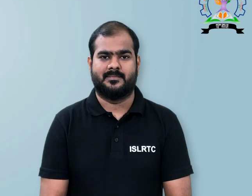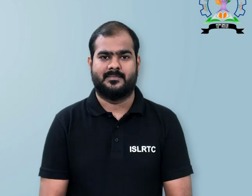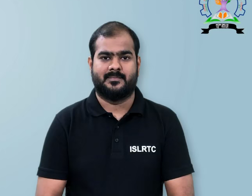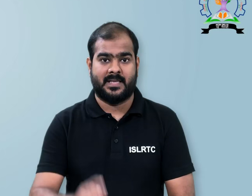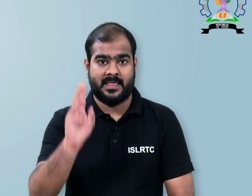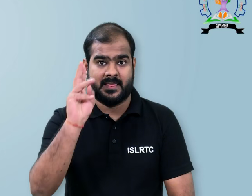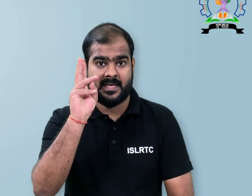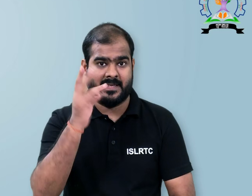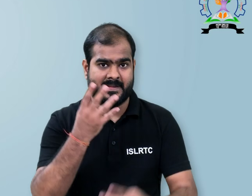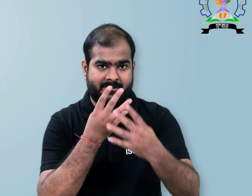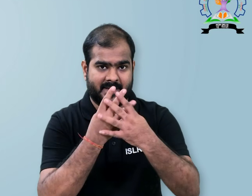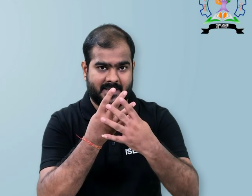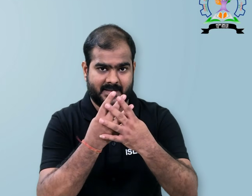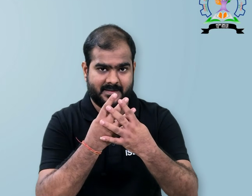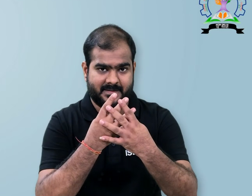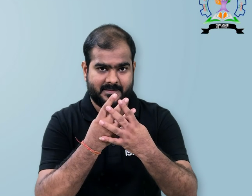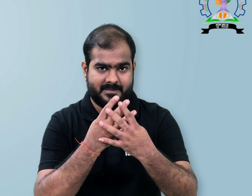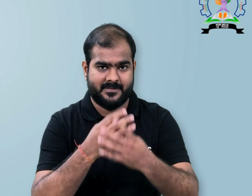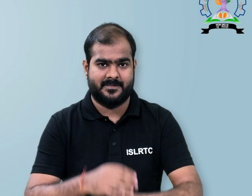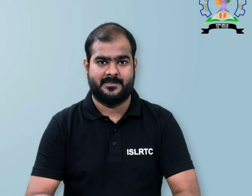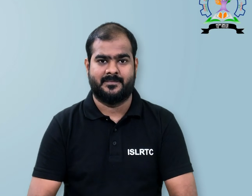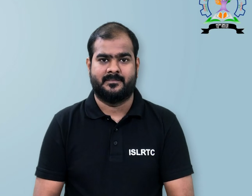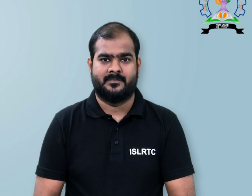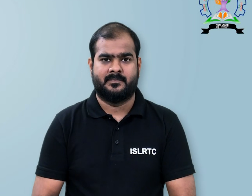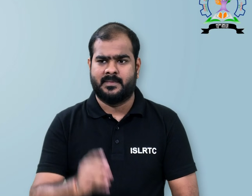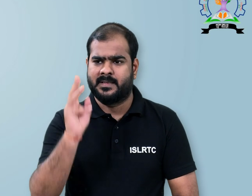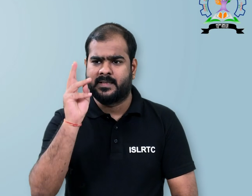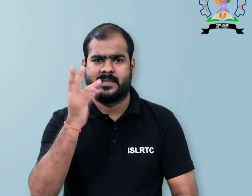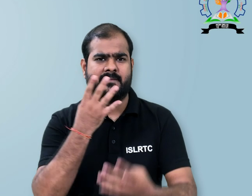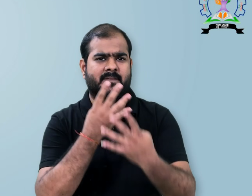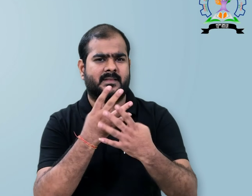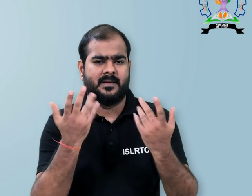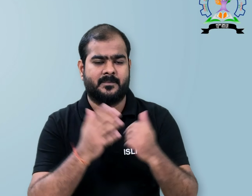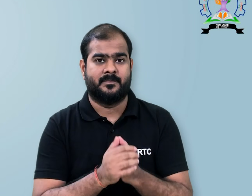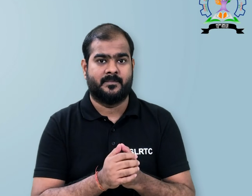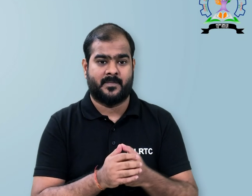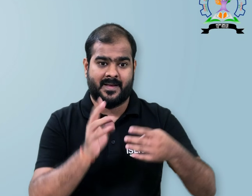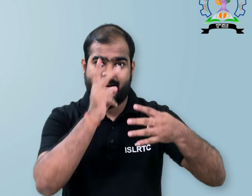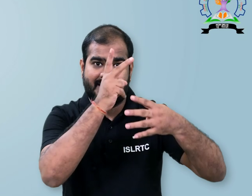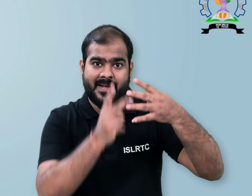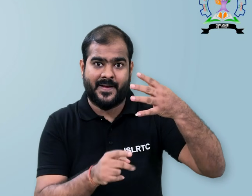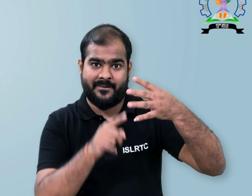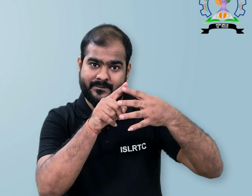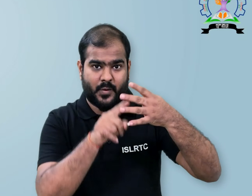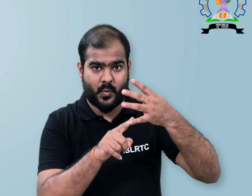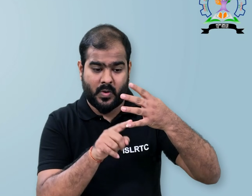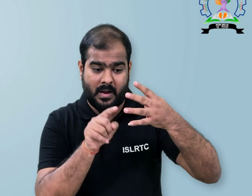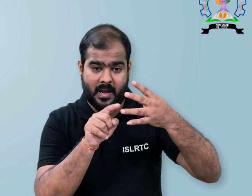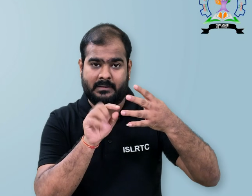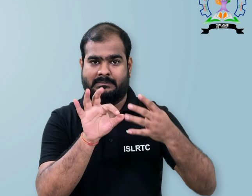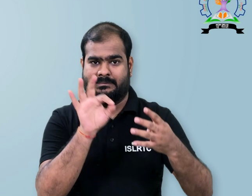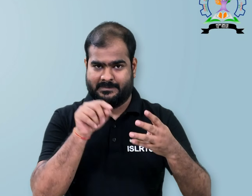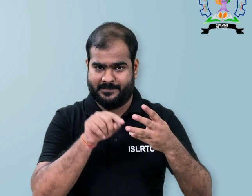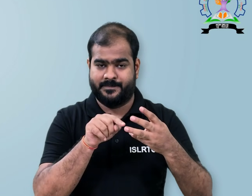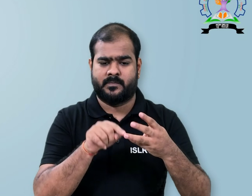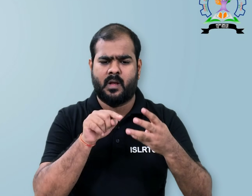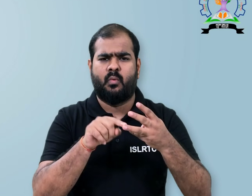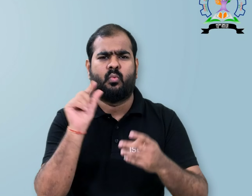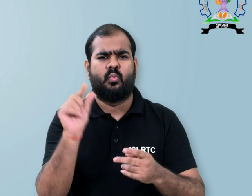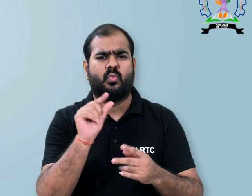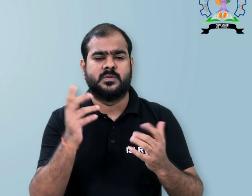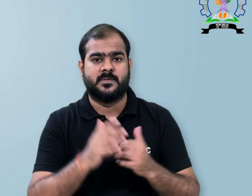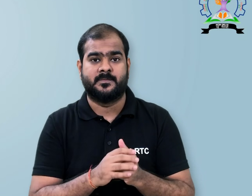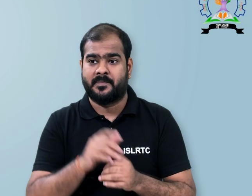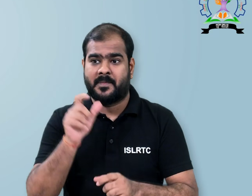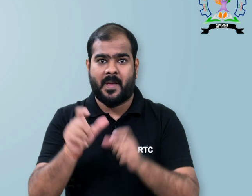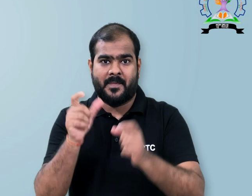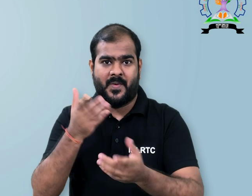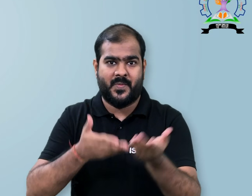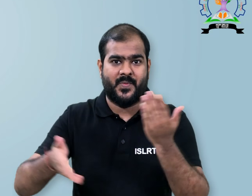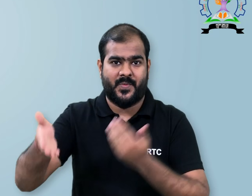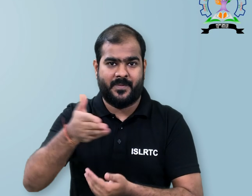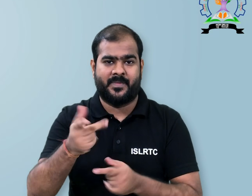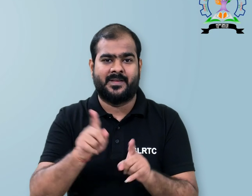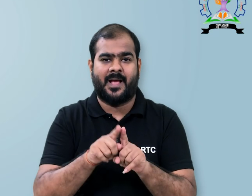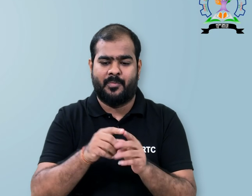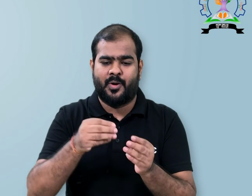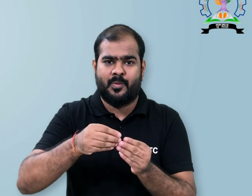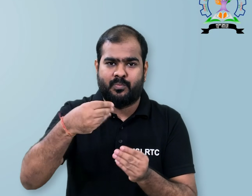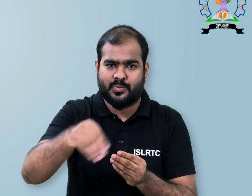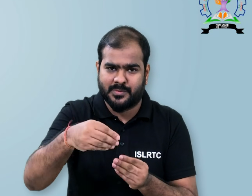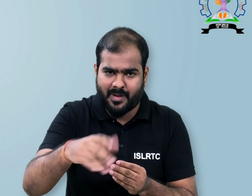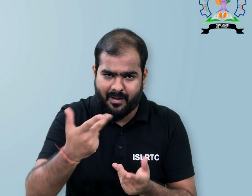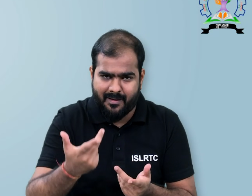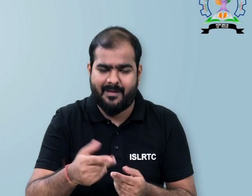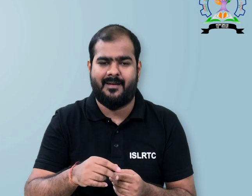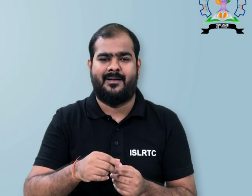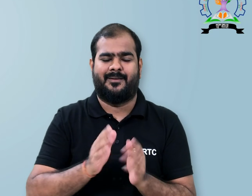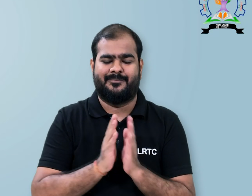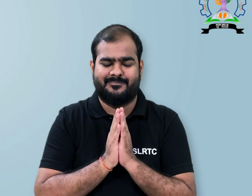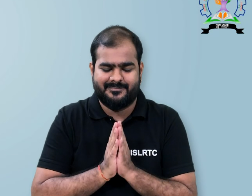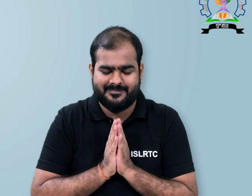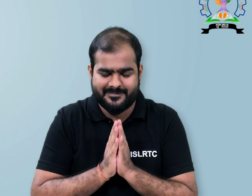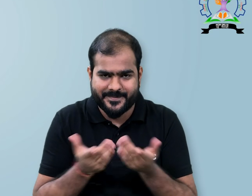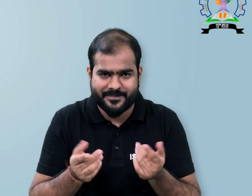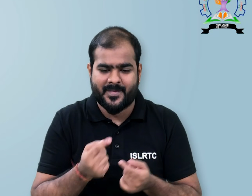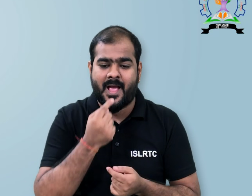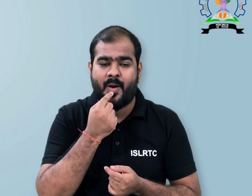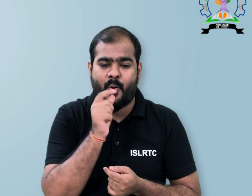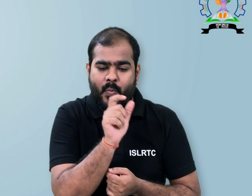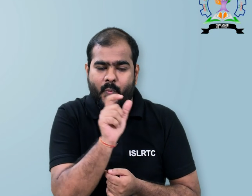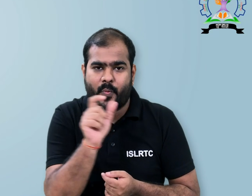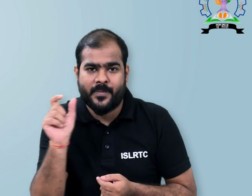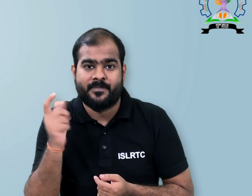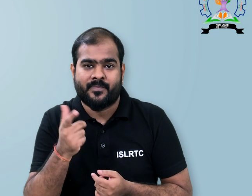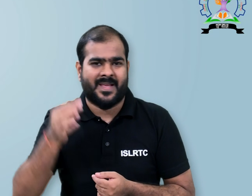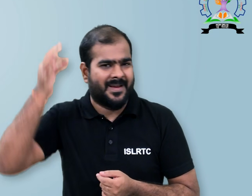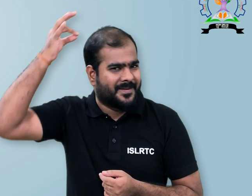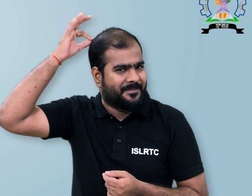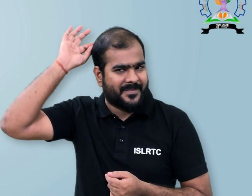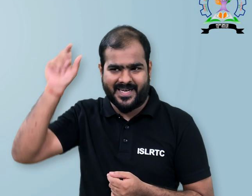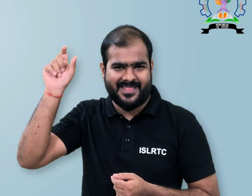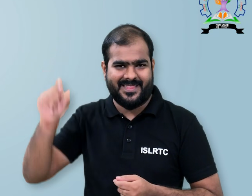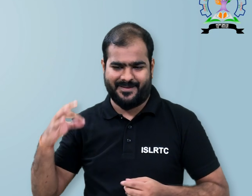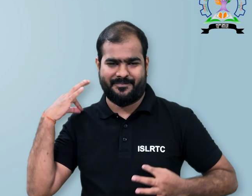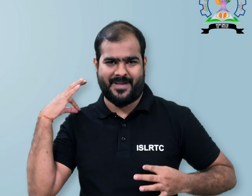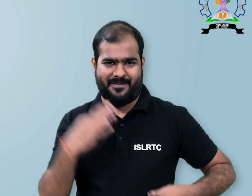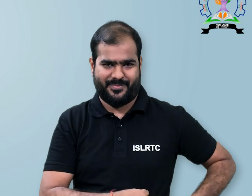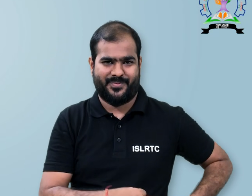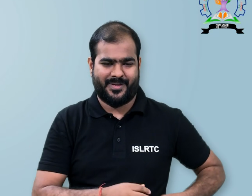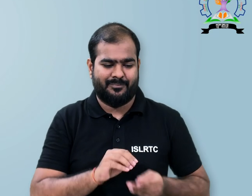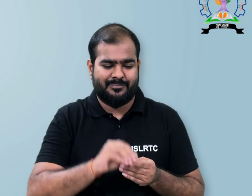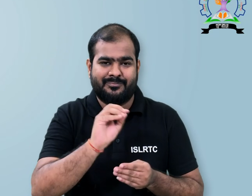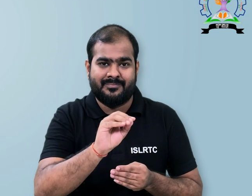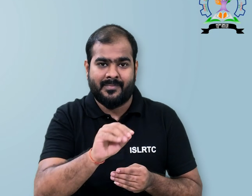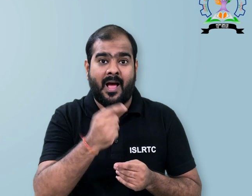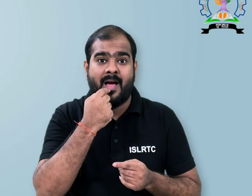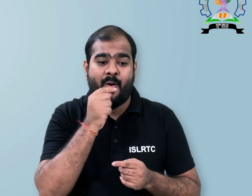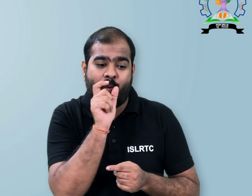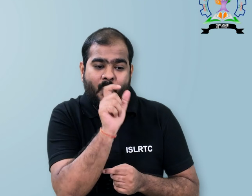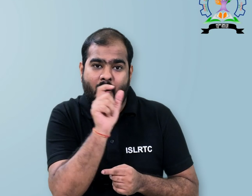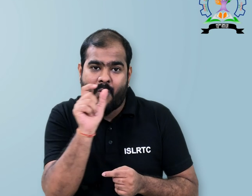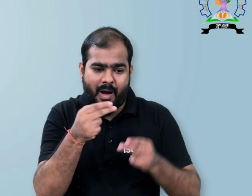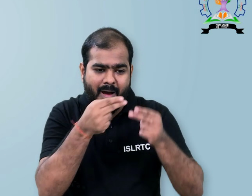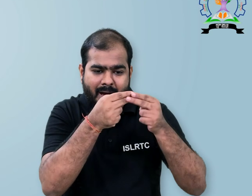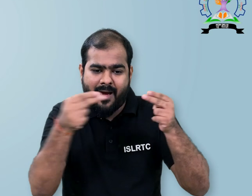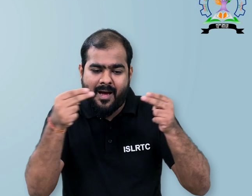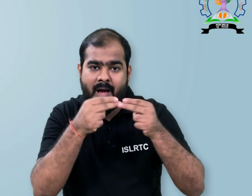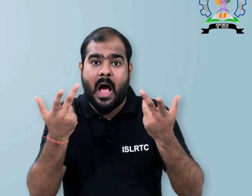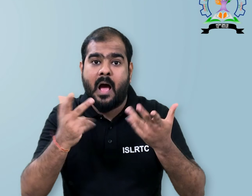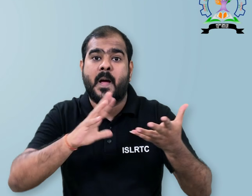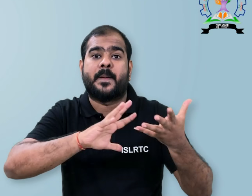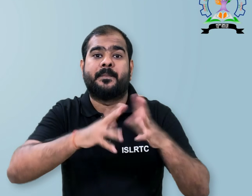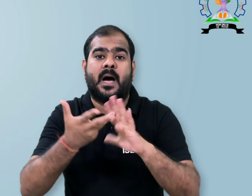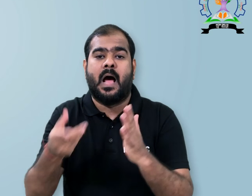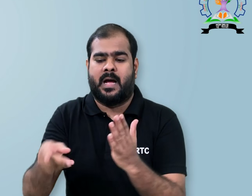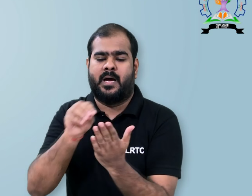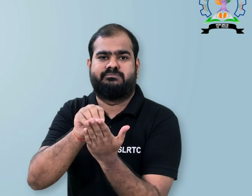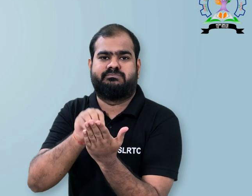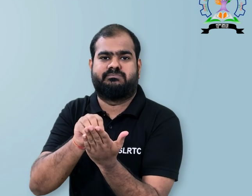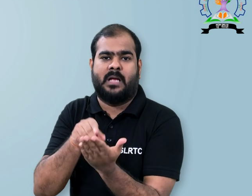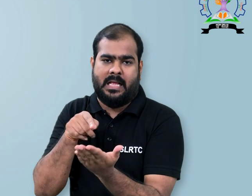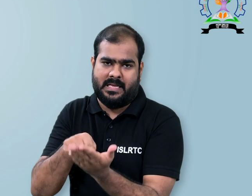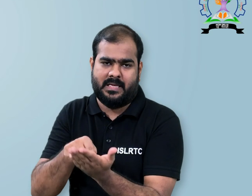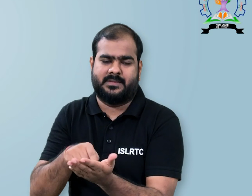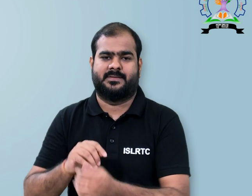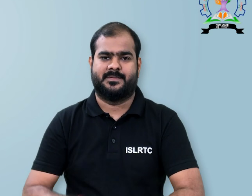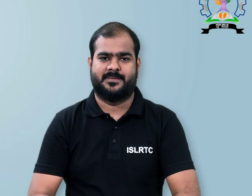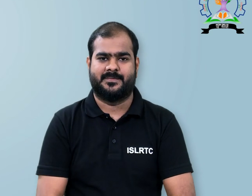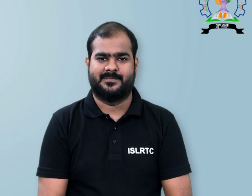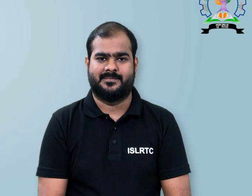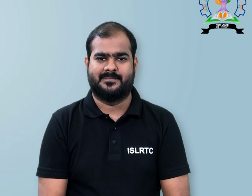Yajur Veda The Yajur Veda, one of Hinduism's four ancient sacred texts, contains prose mantras and verses for priests to recite during rituals and sacrifices.